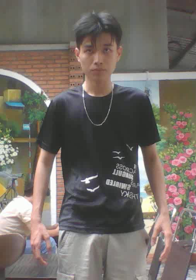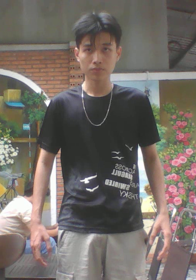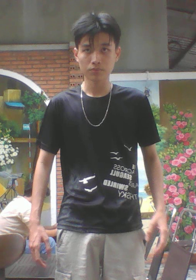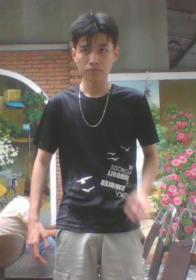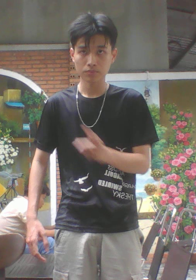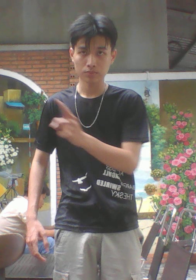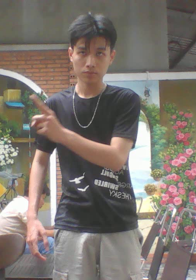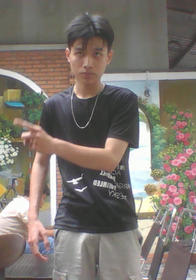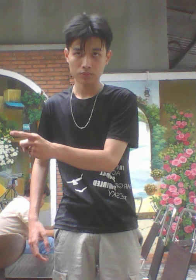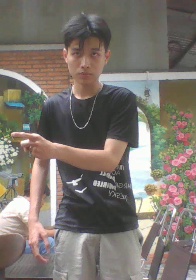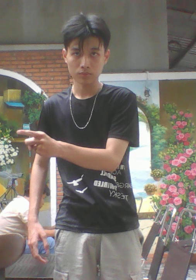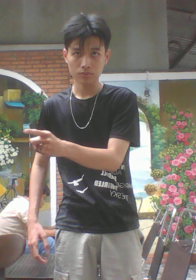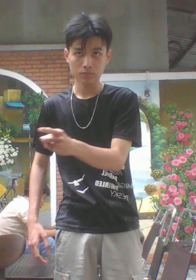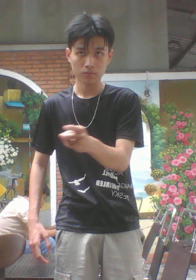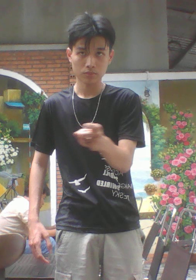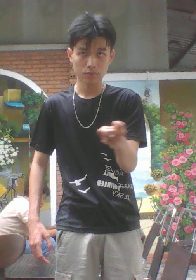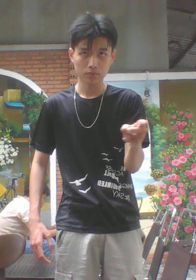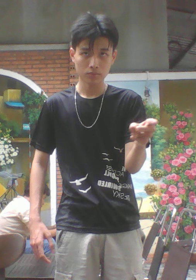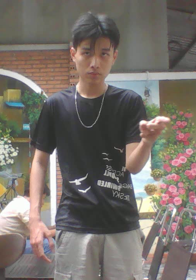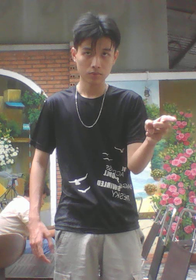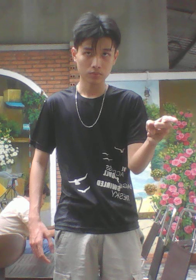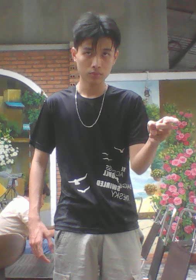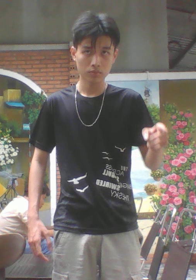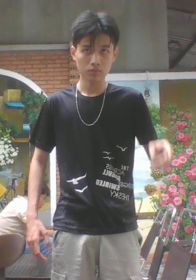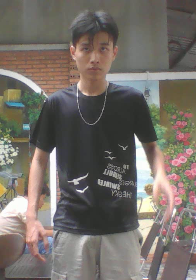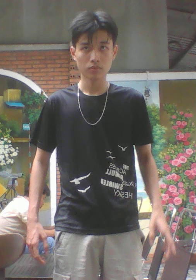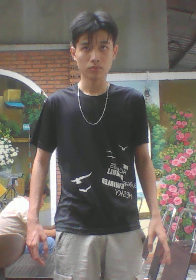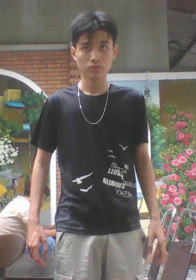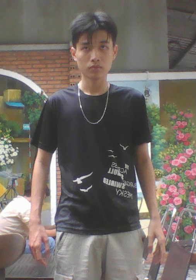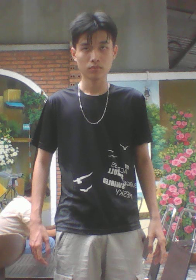cac ban